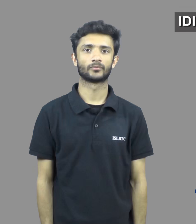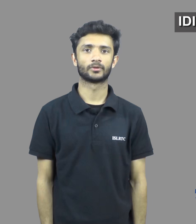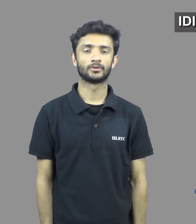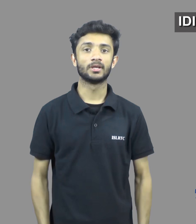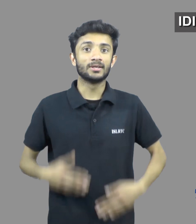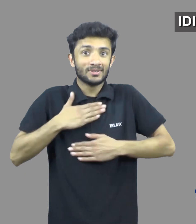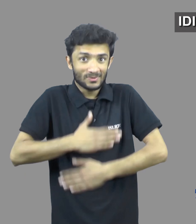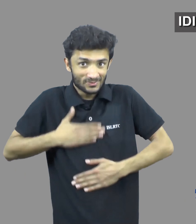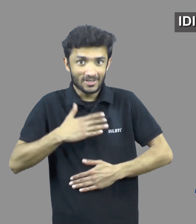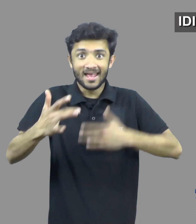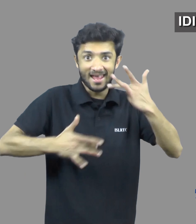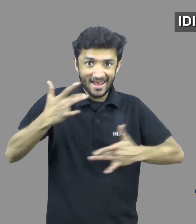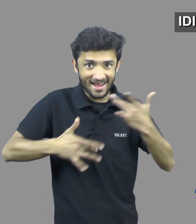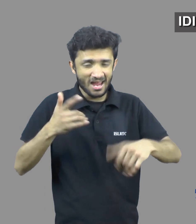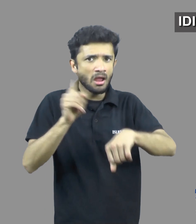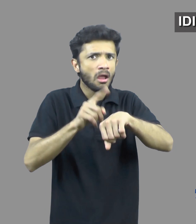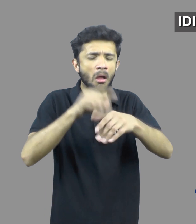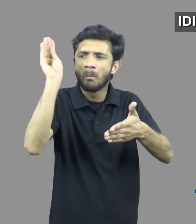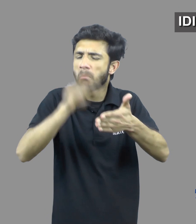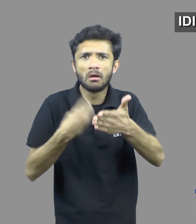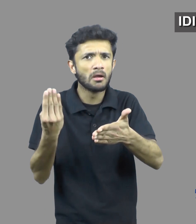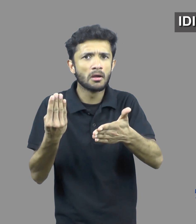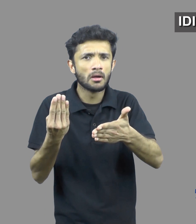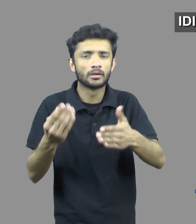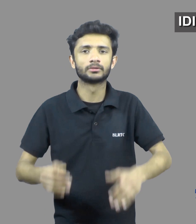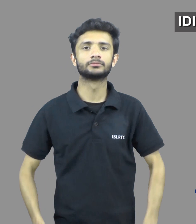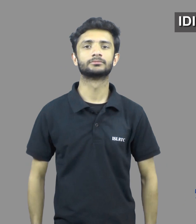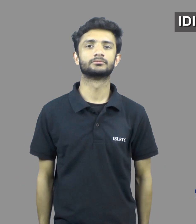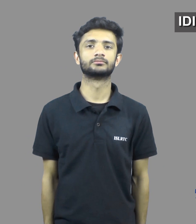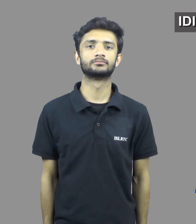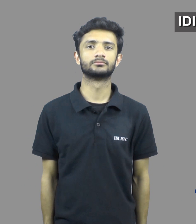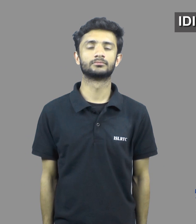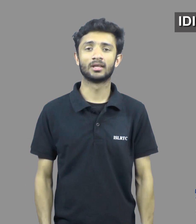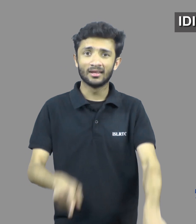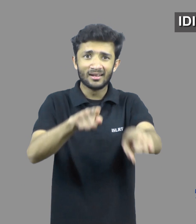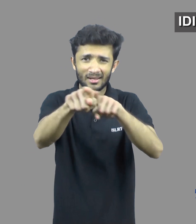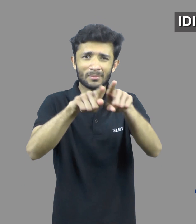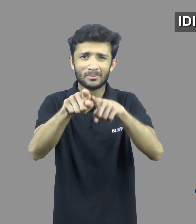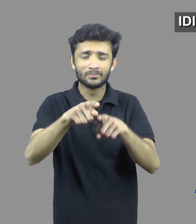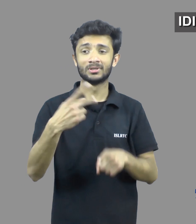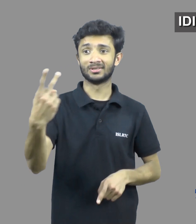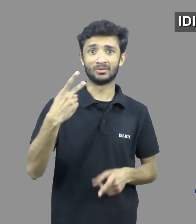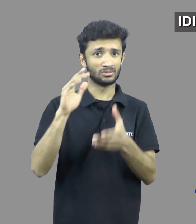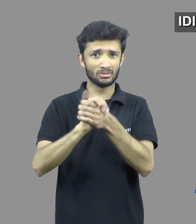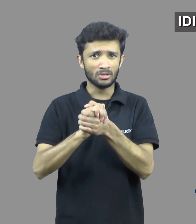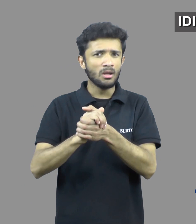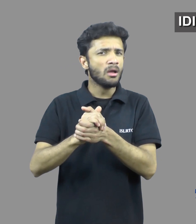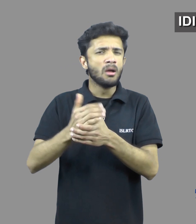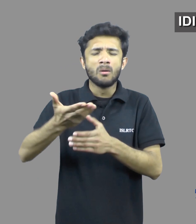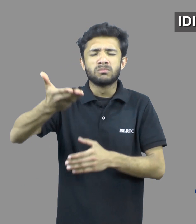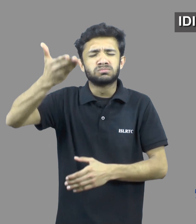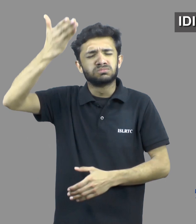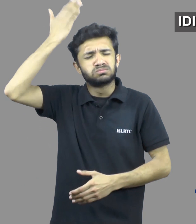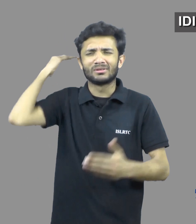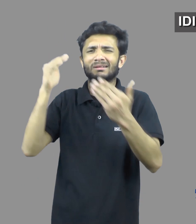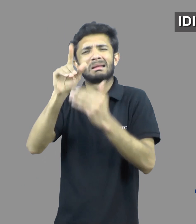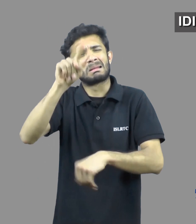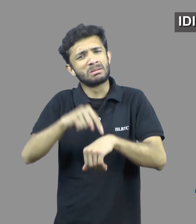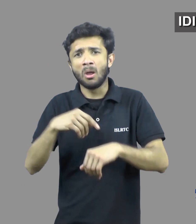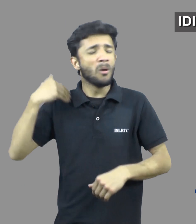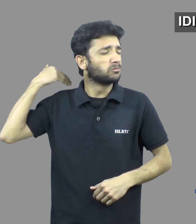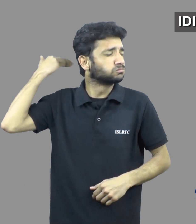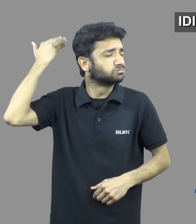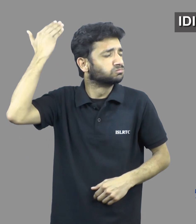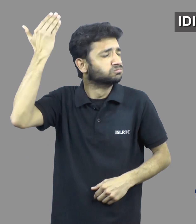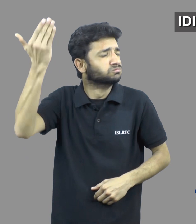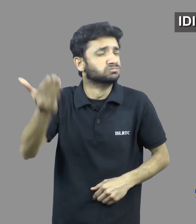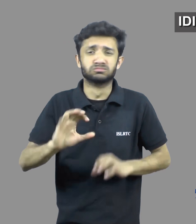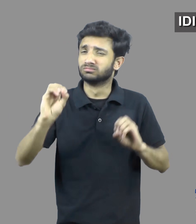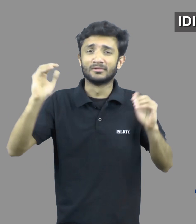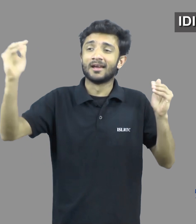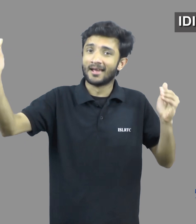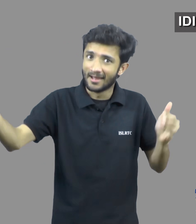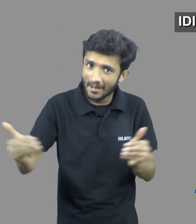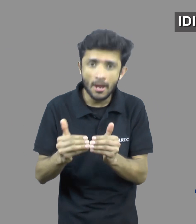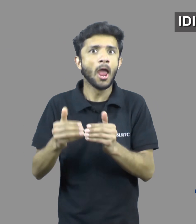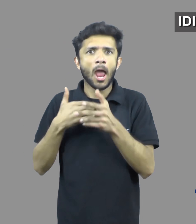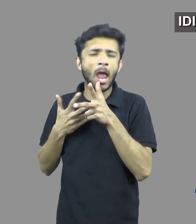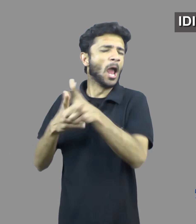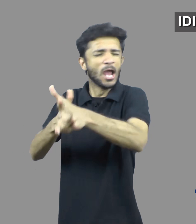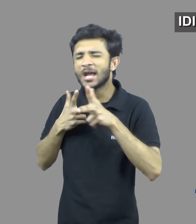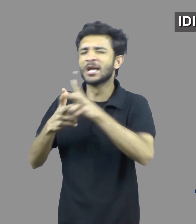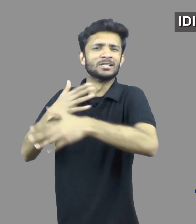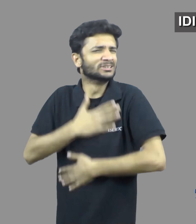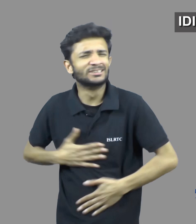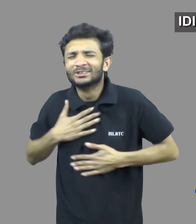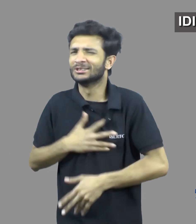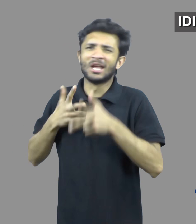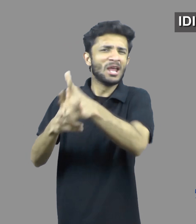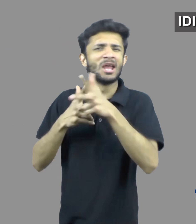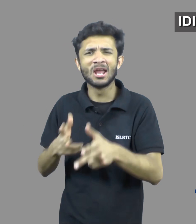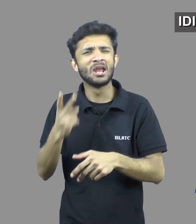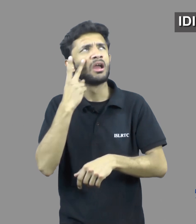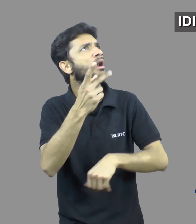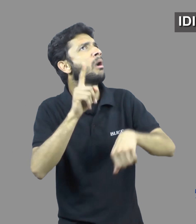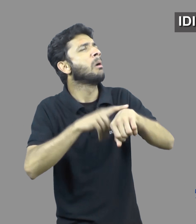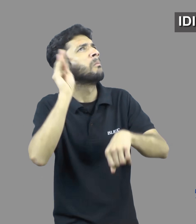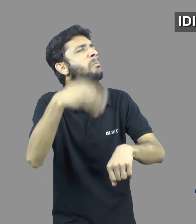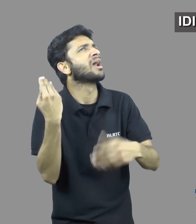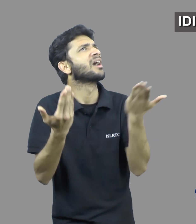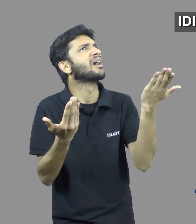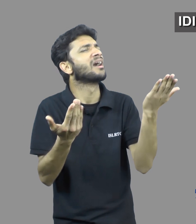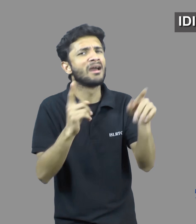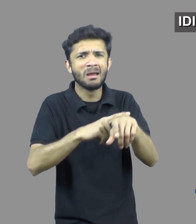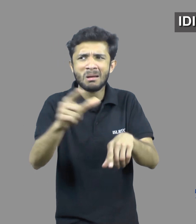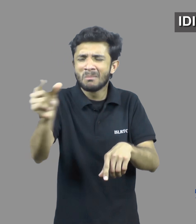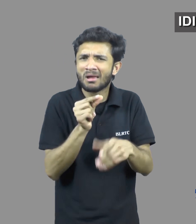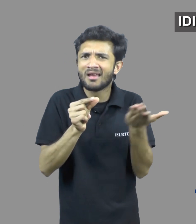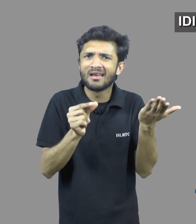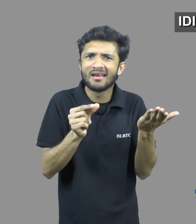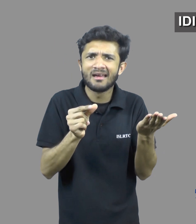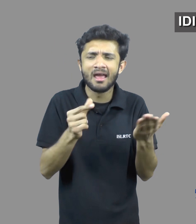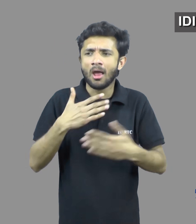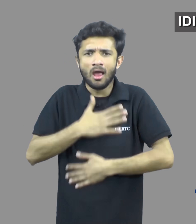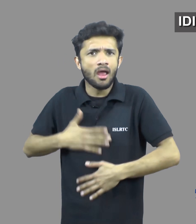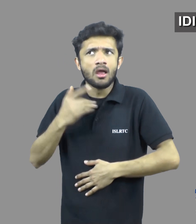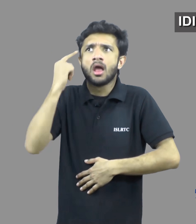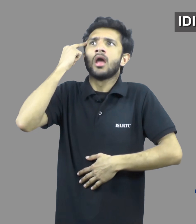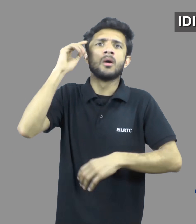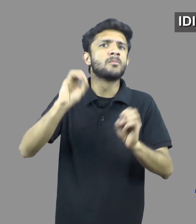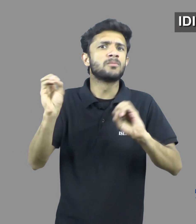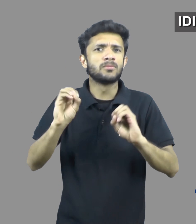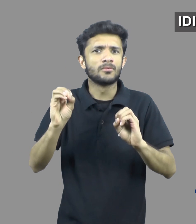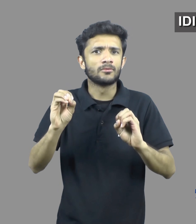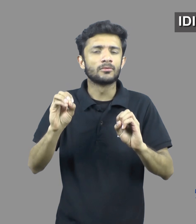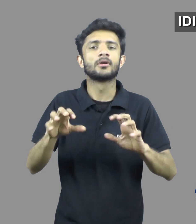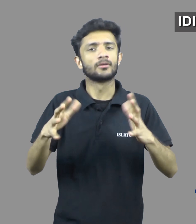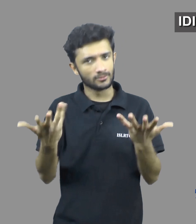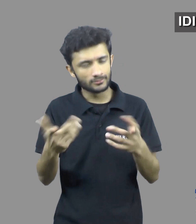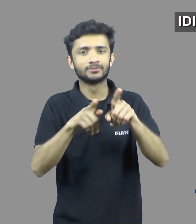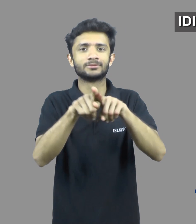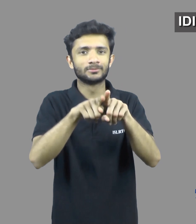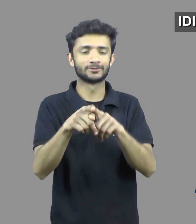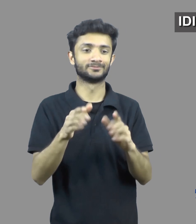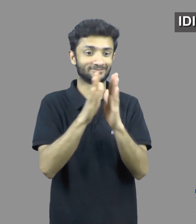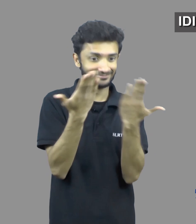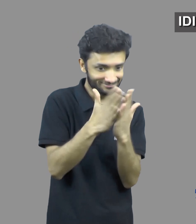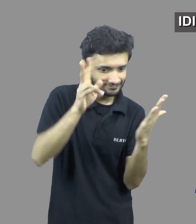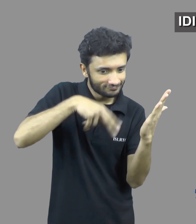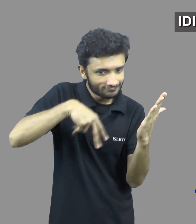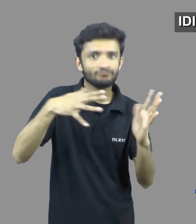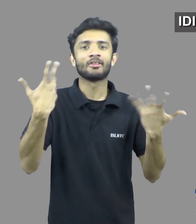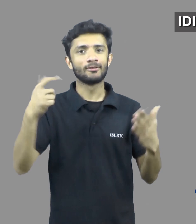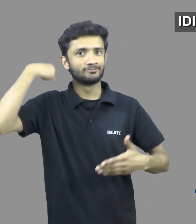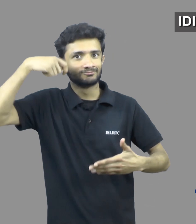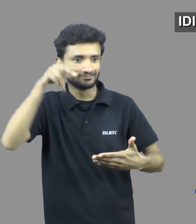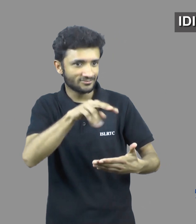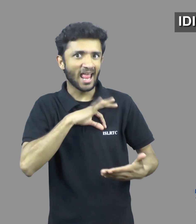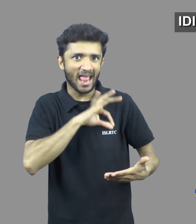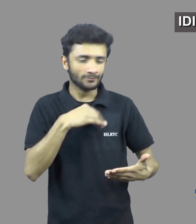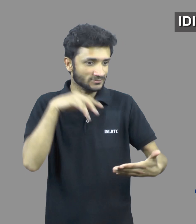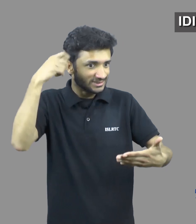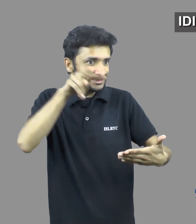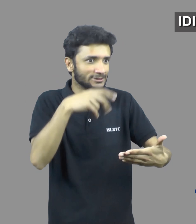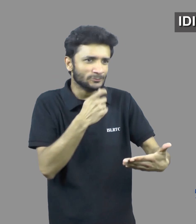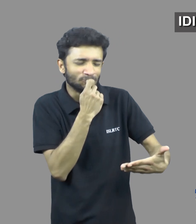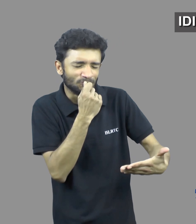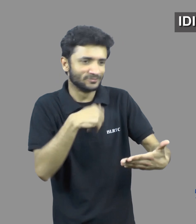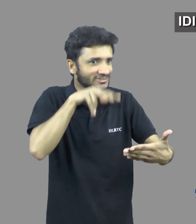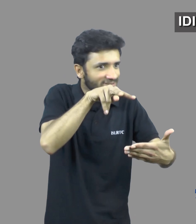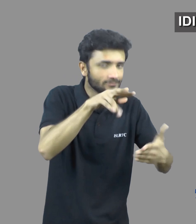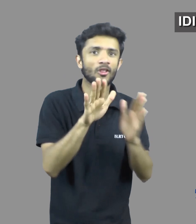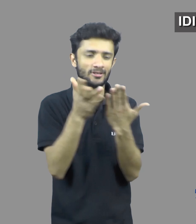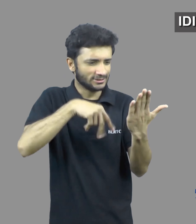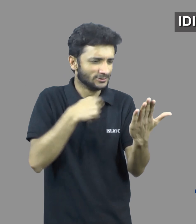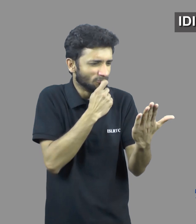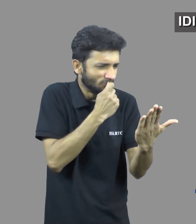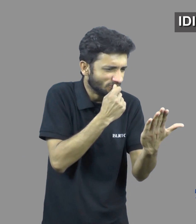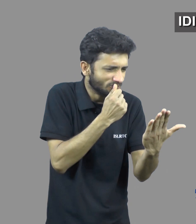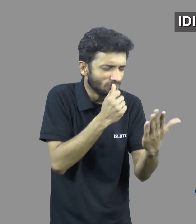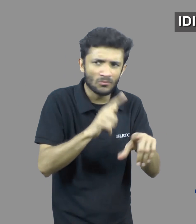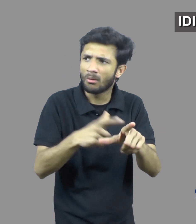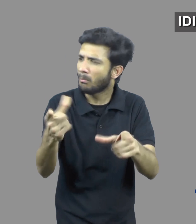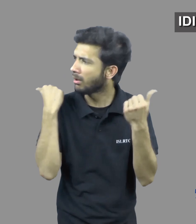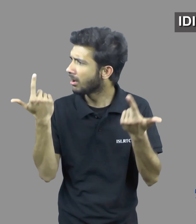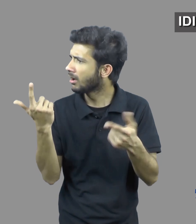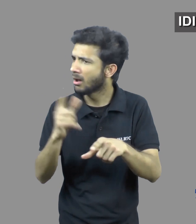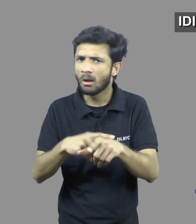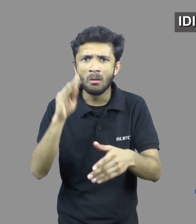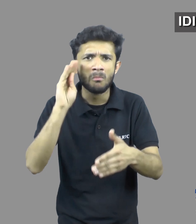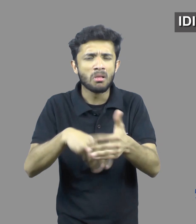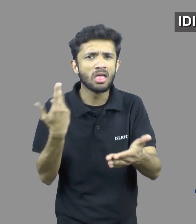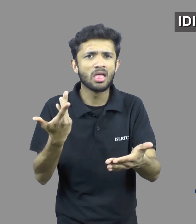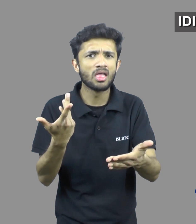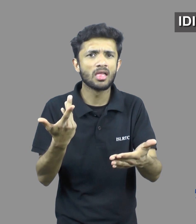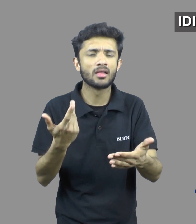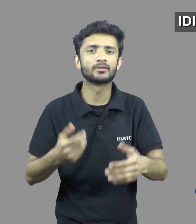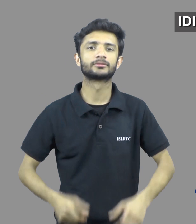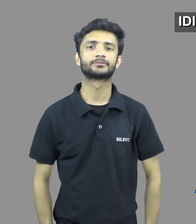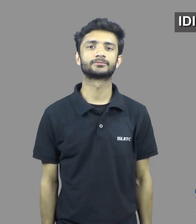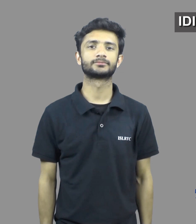Time Flies When You Are Having Fun.